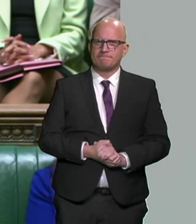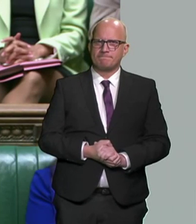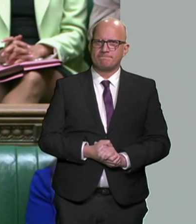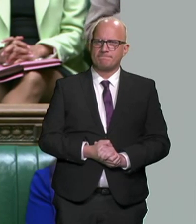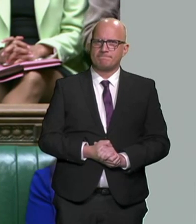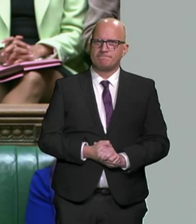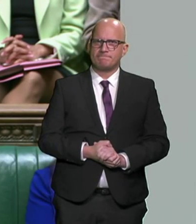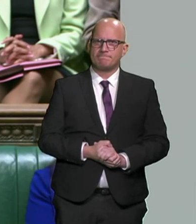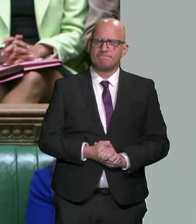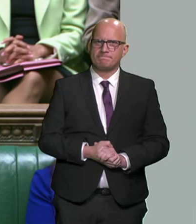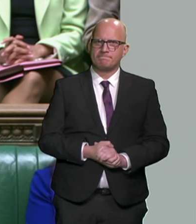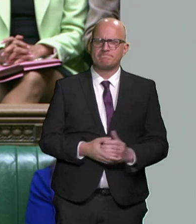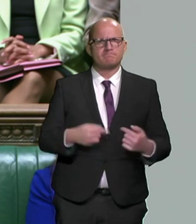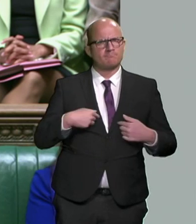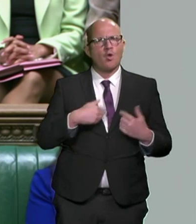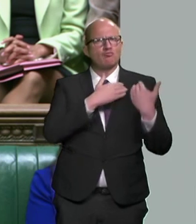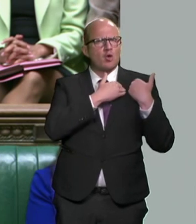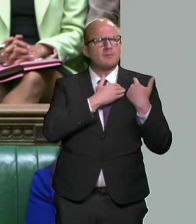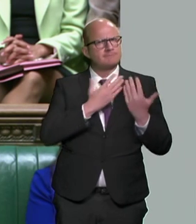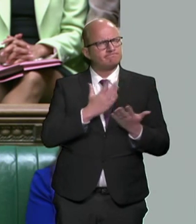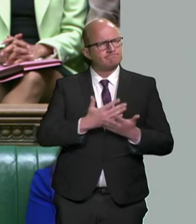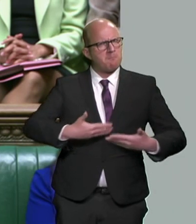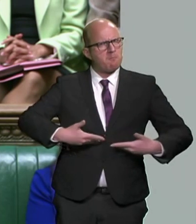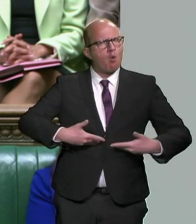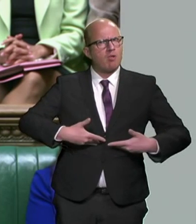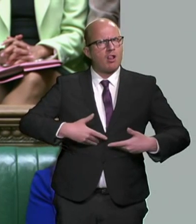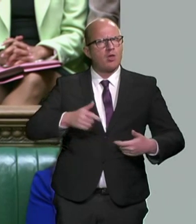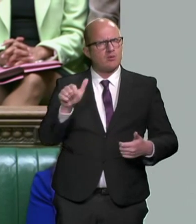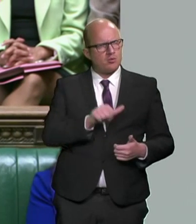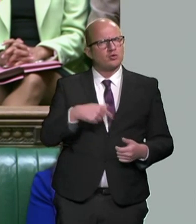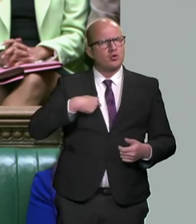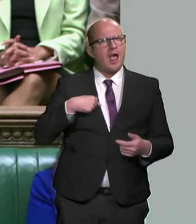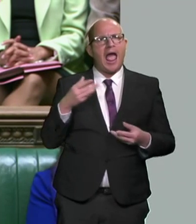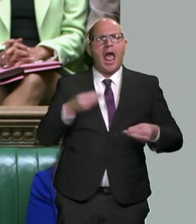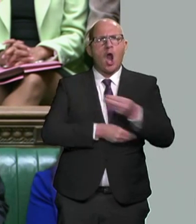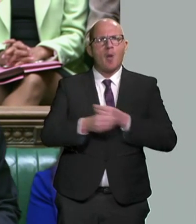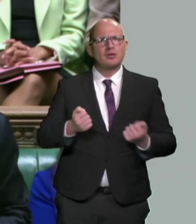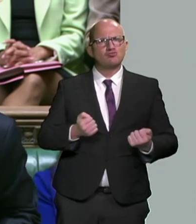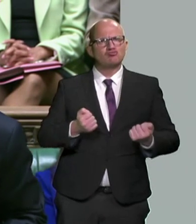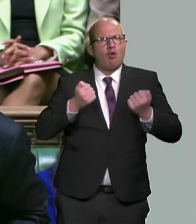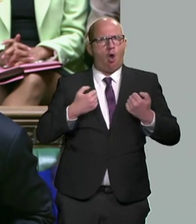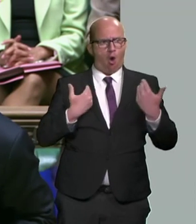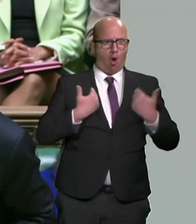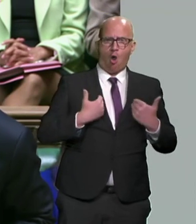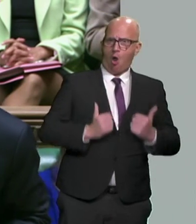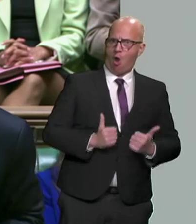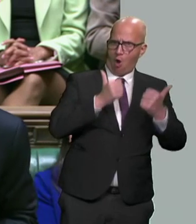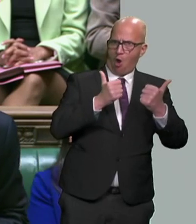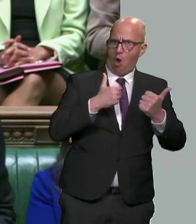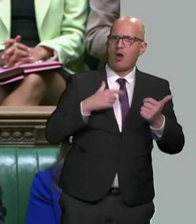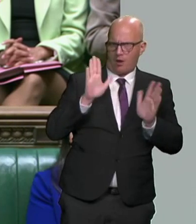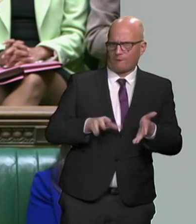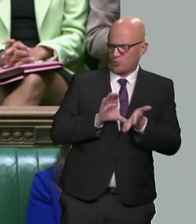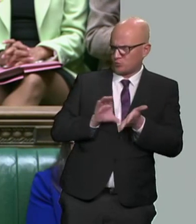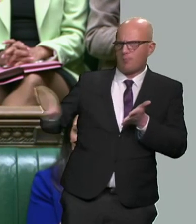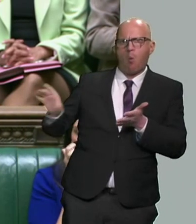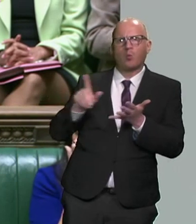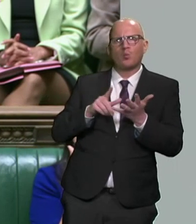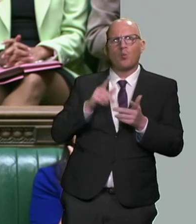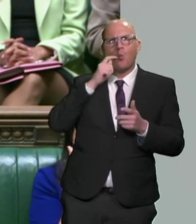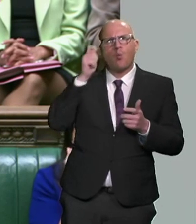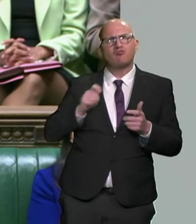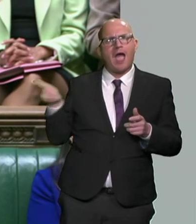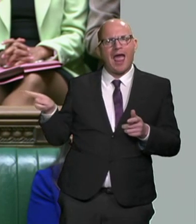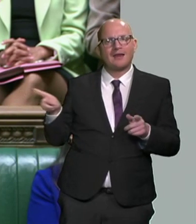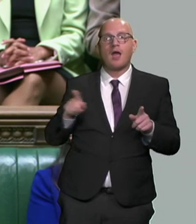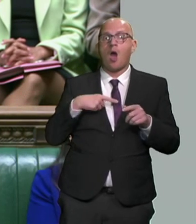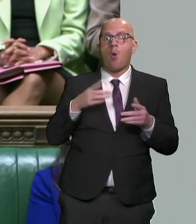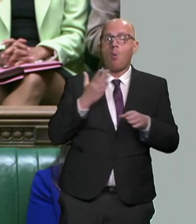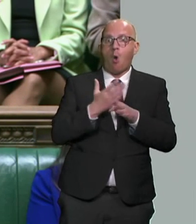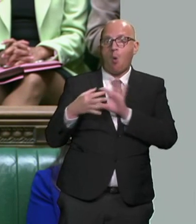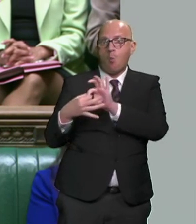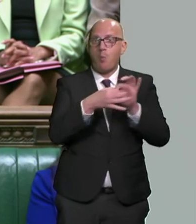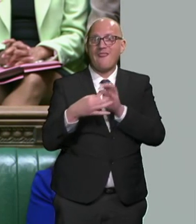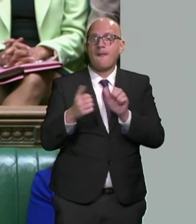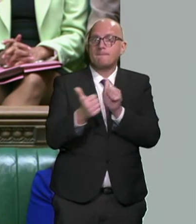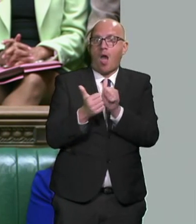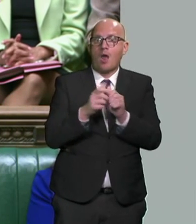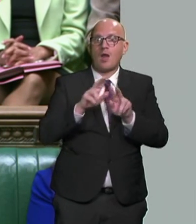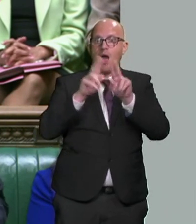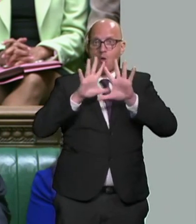We have a moral responsibility to use our economic strength to support Ukraine and work with international partners to impose severe costs on Putin’s regime.